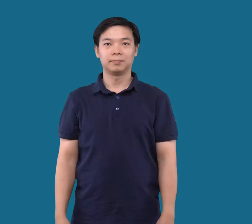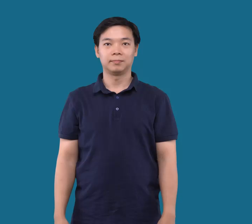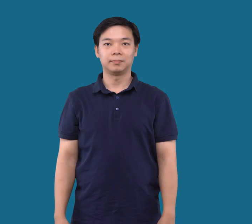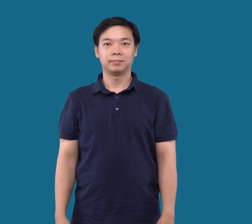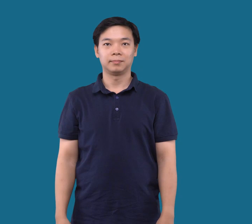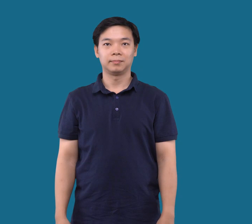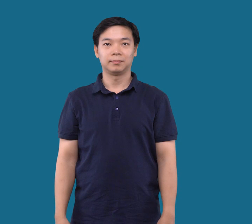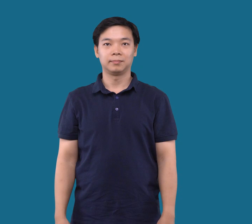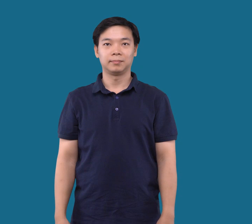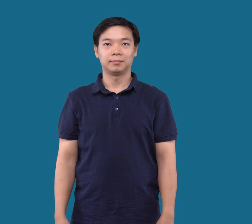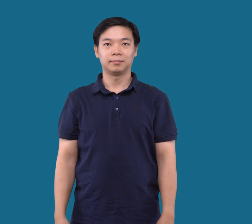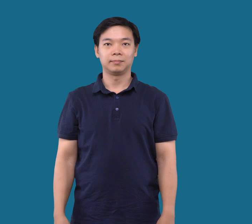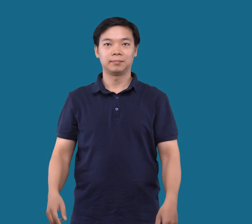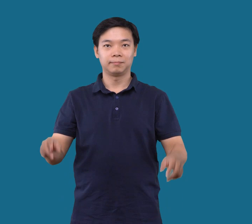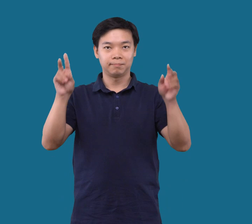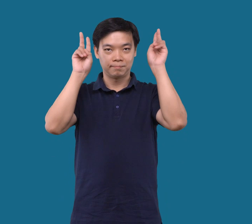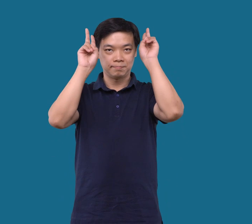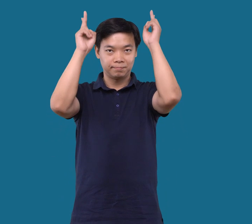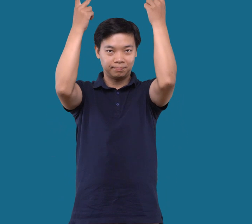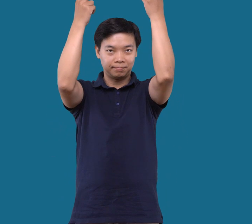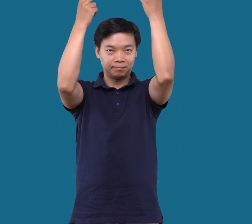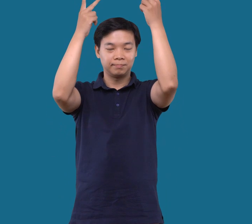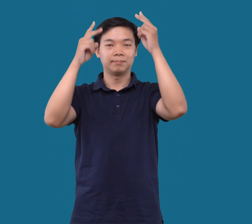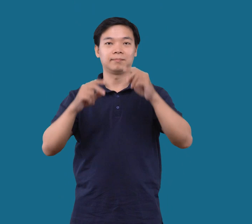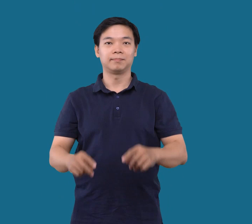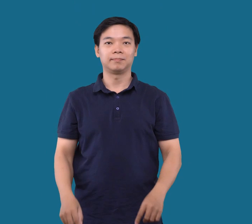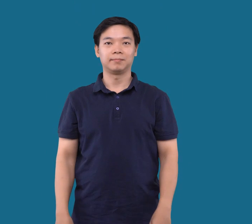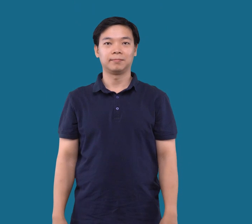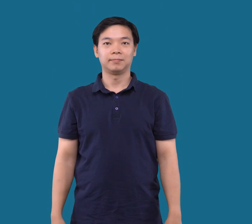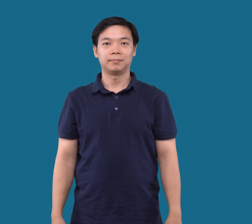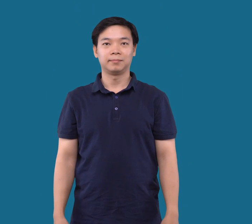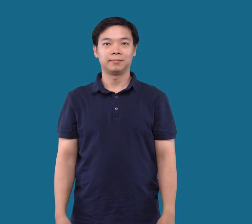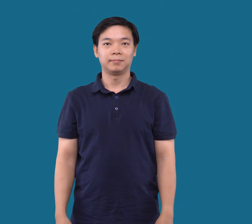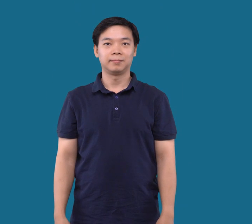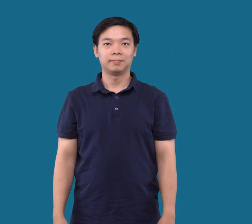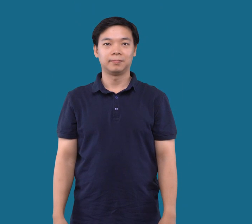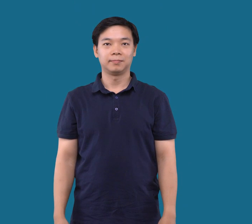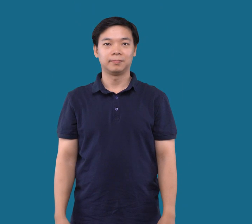con nai